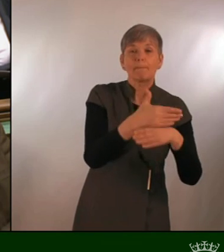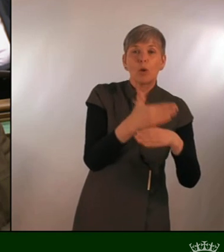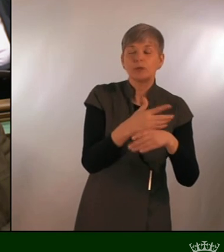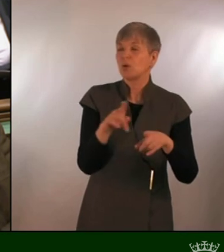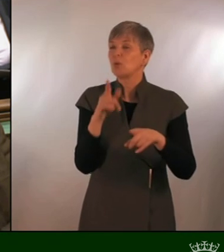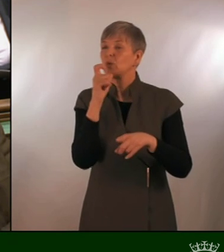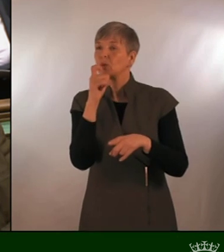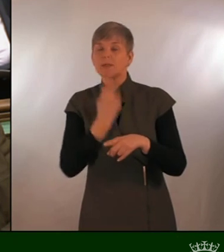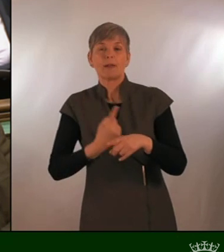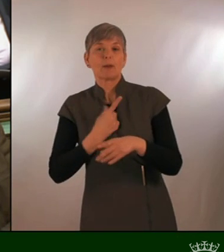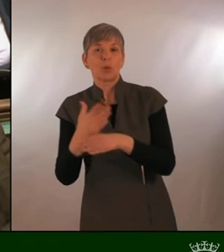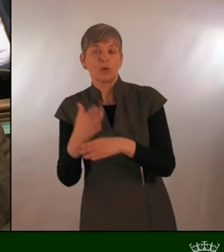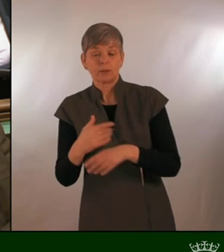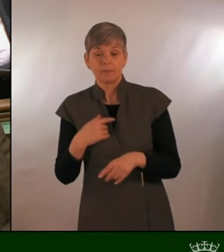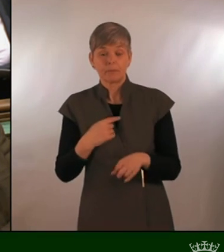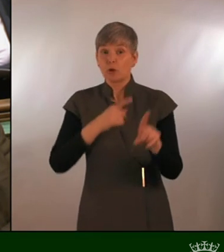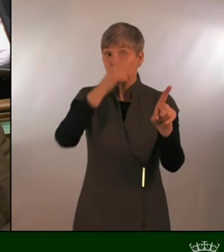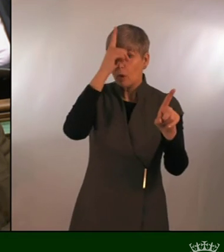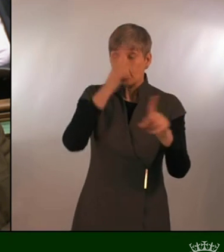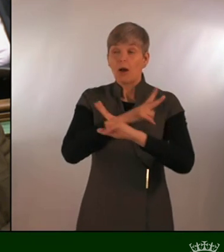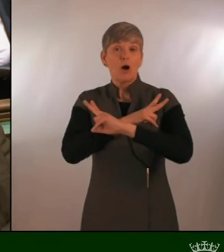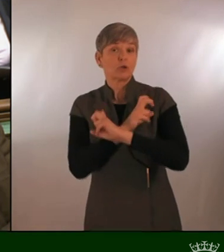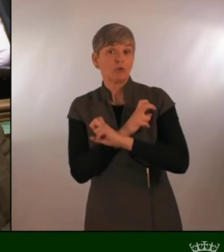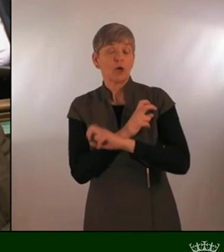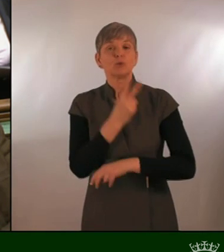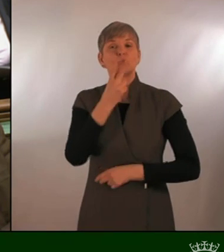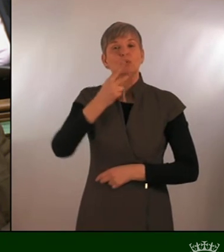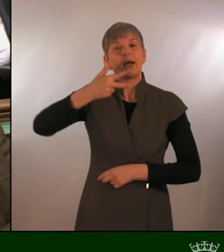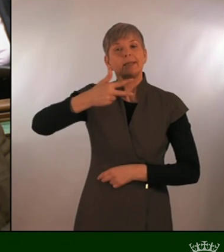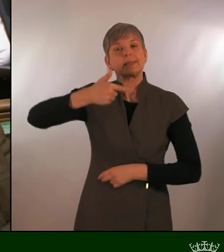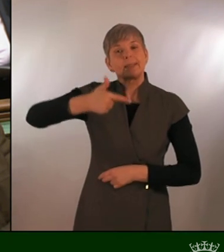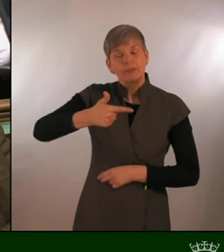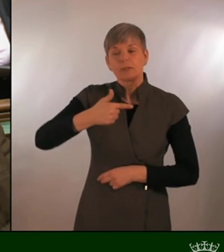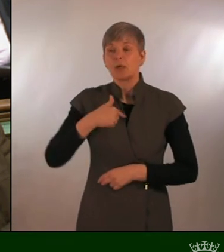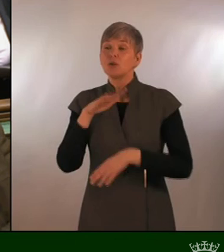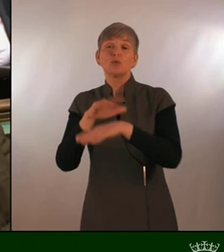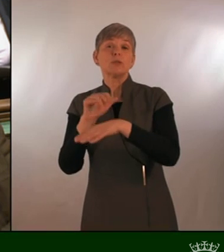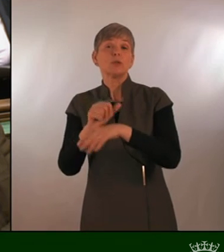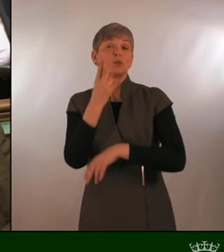In Germany and Austria, it is £287. In Sweden it is £230.